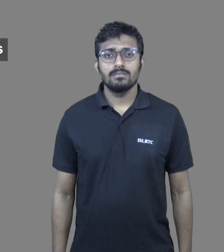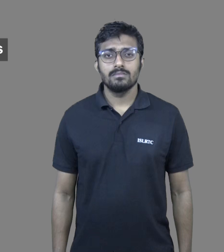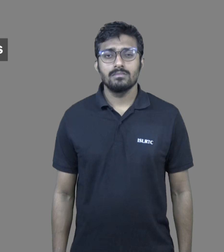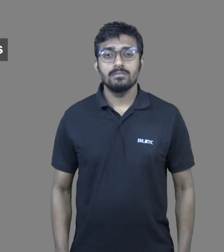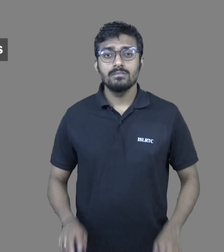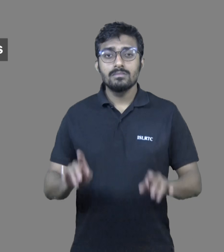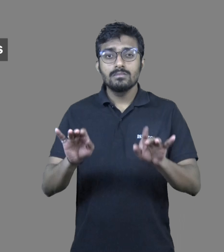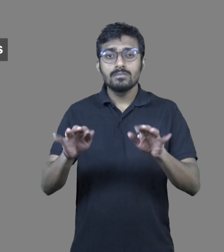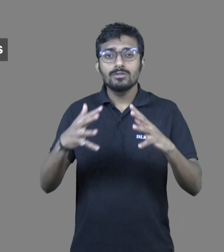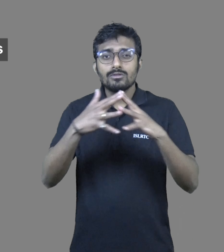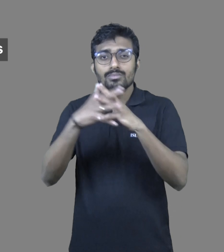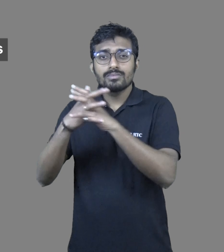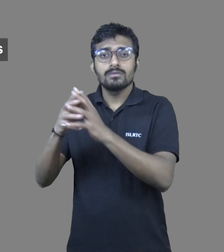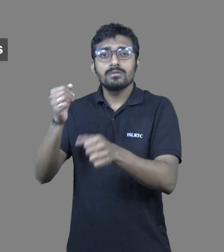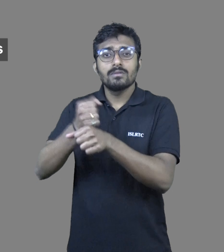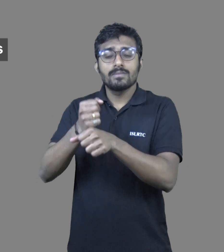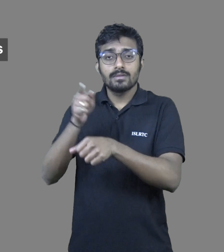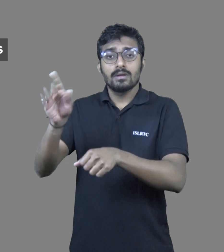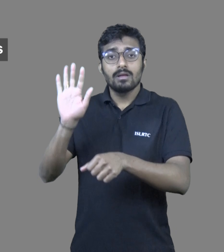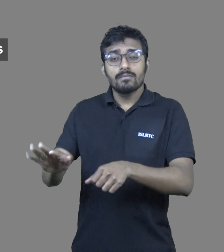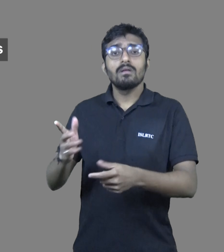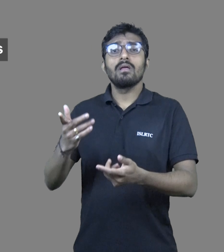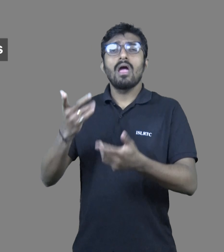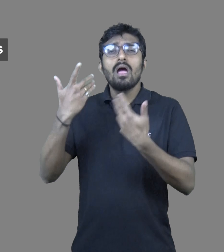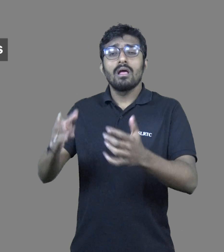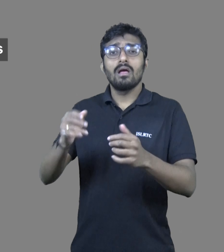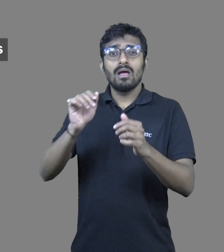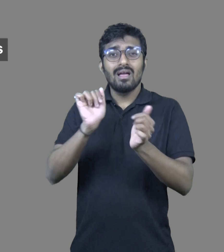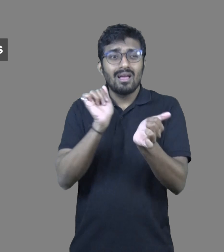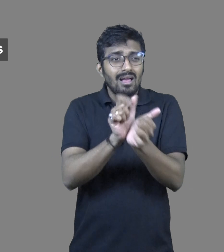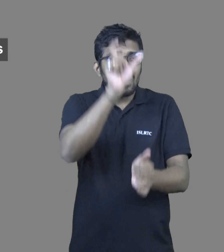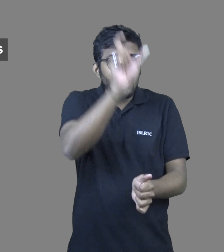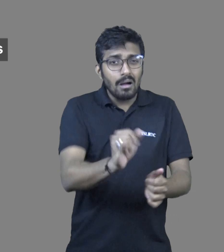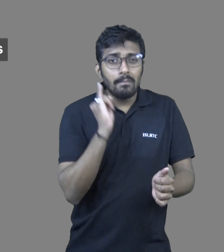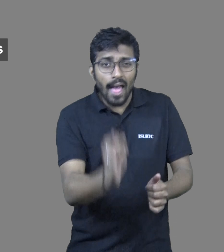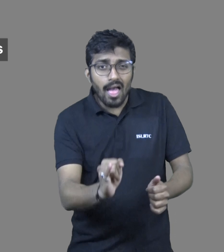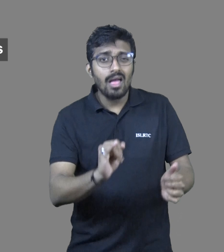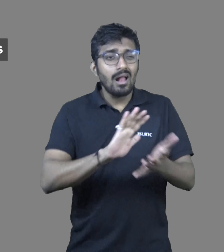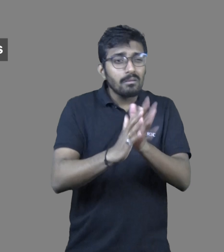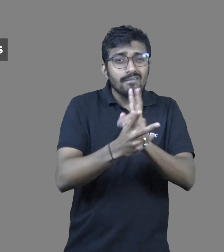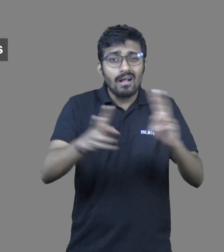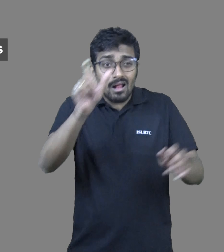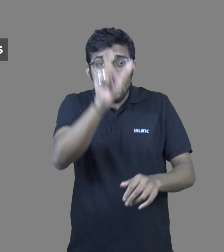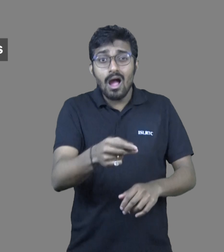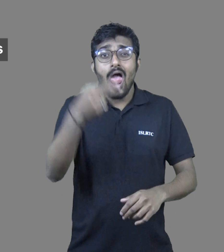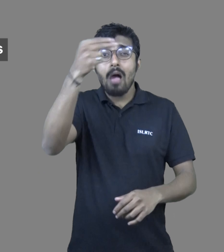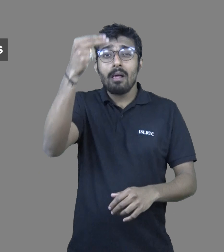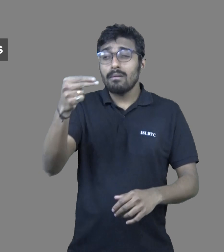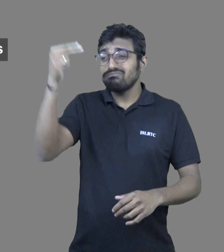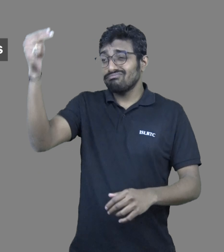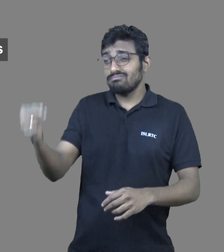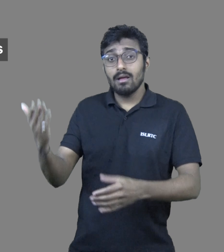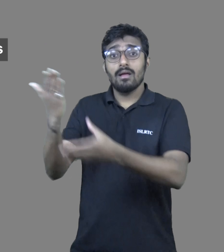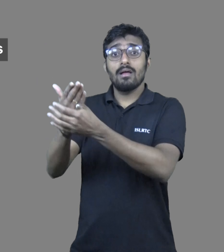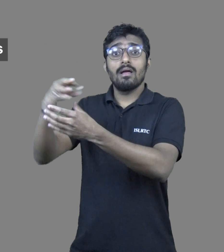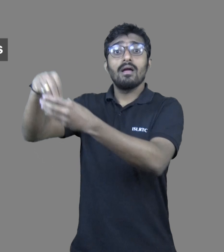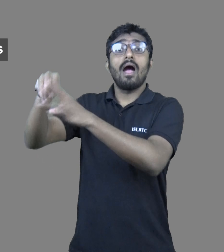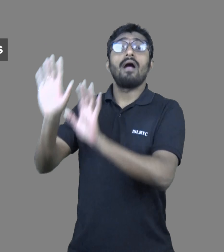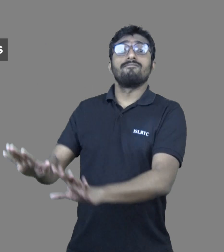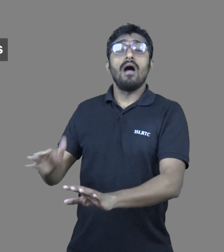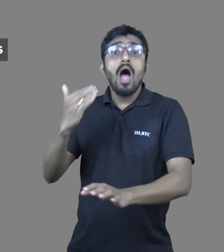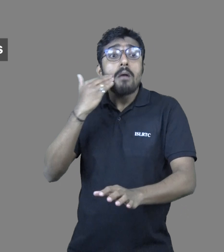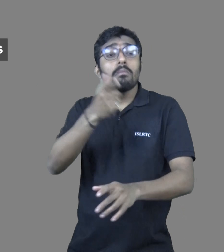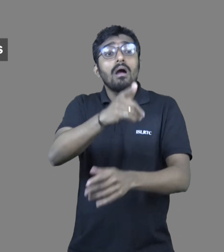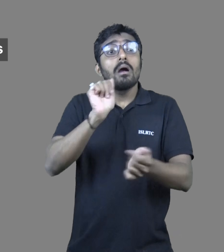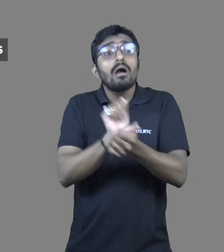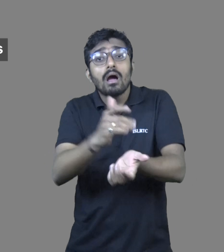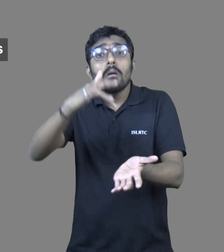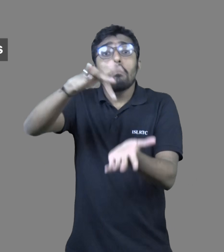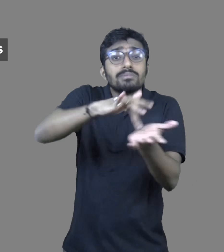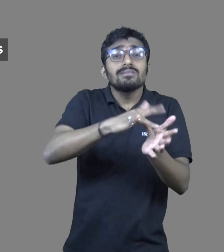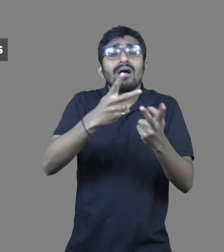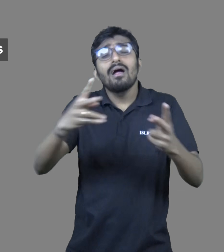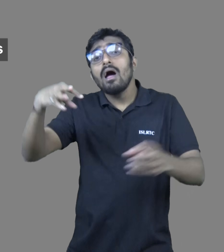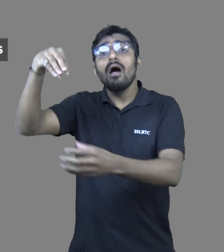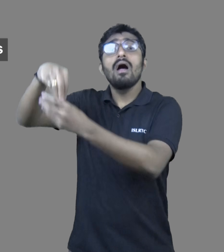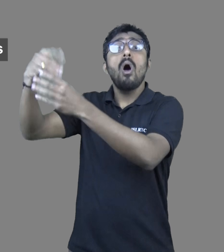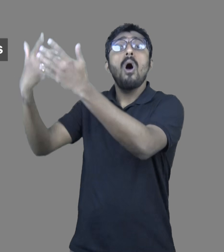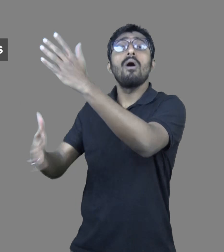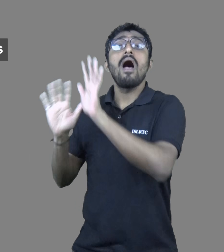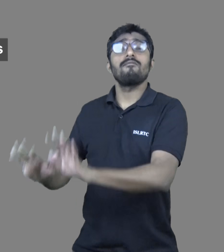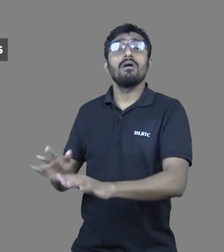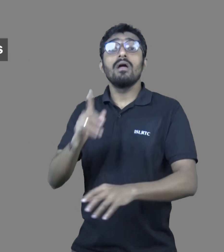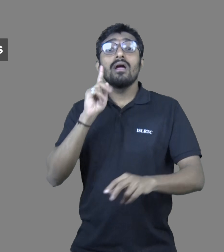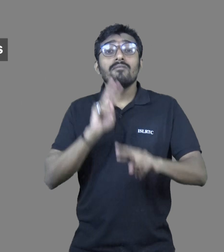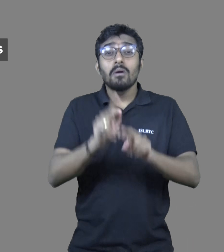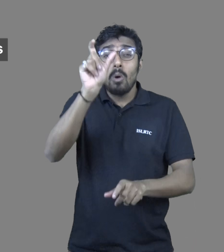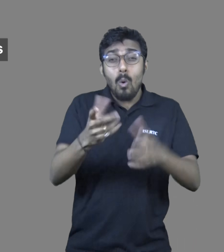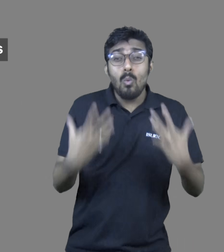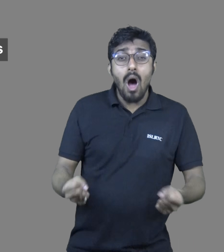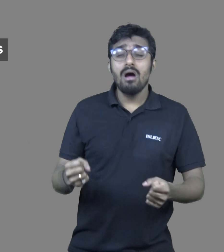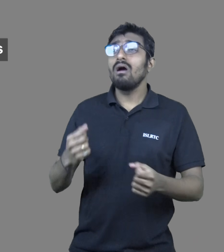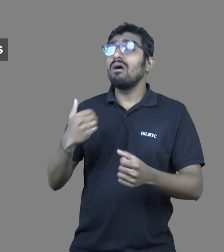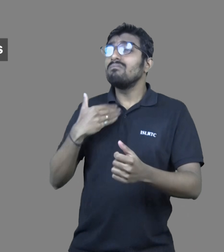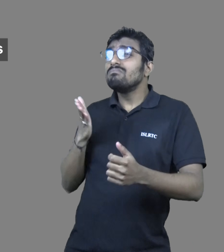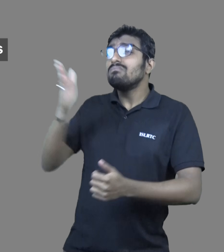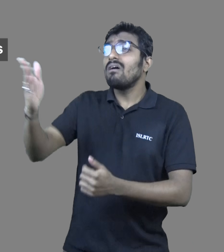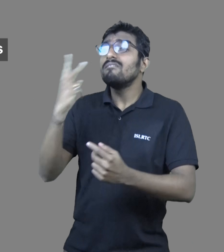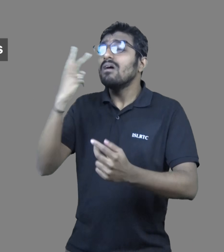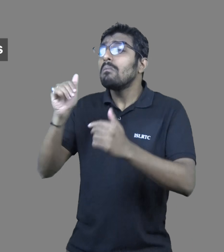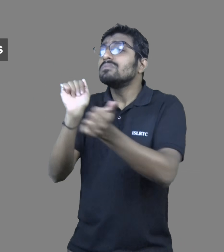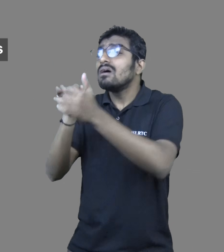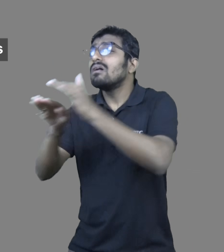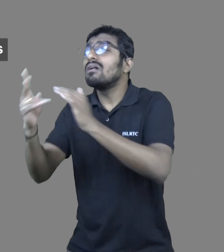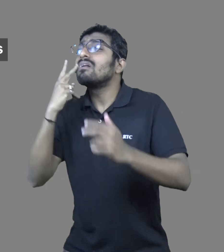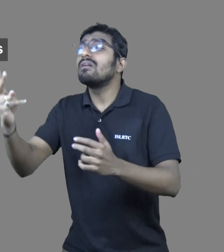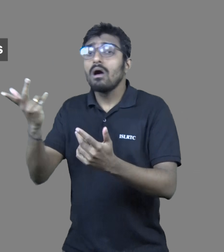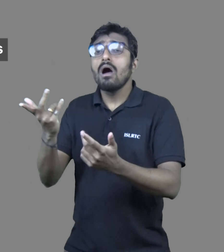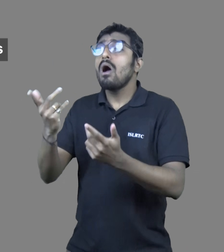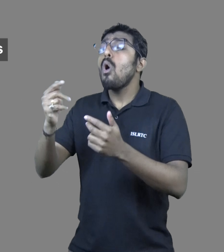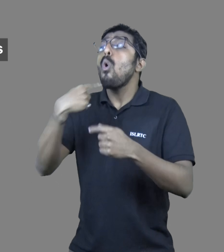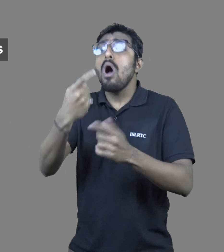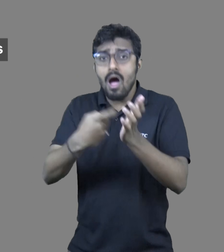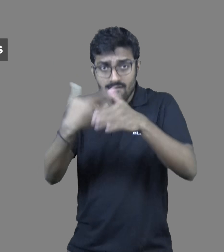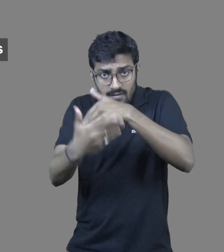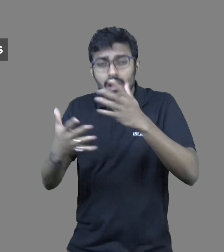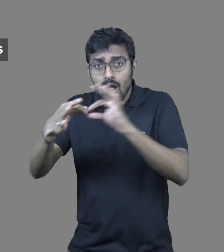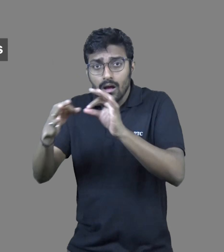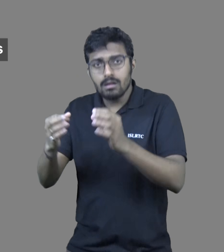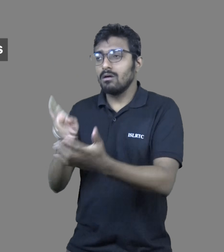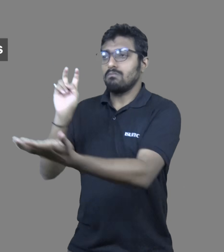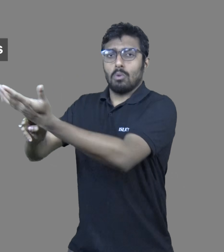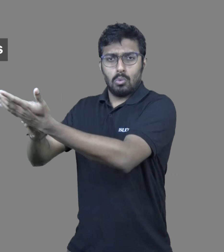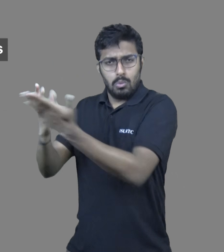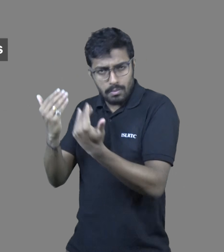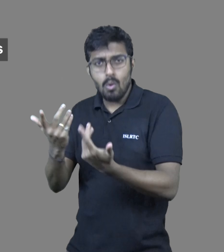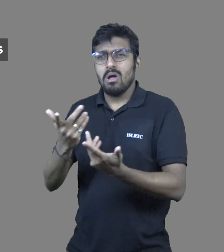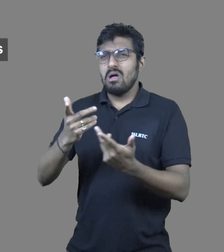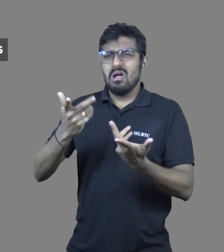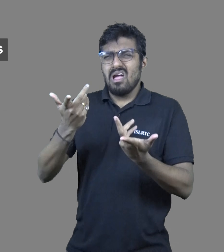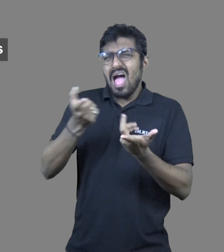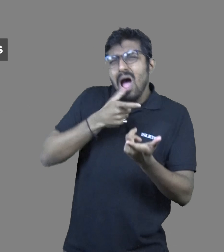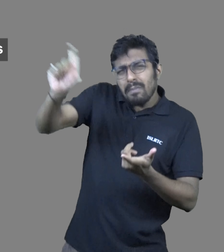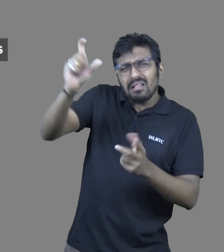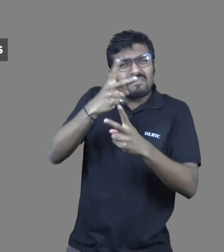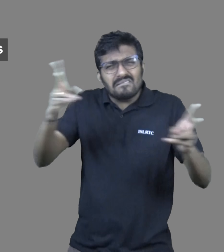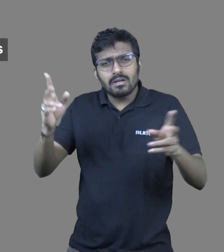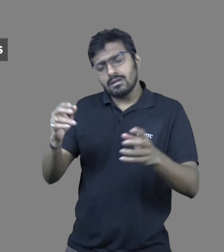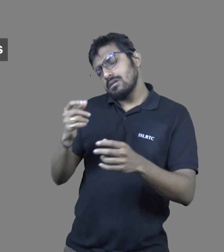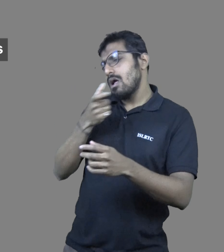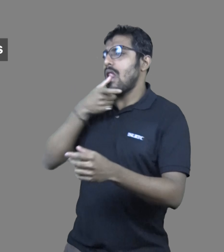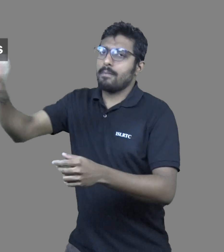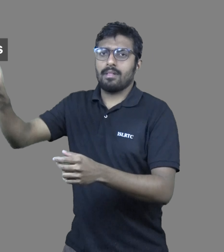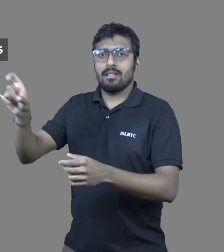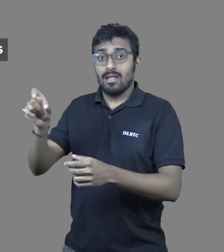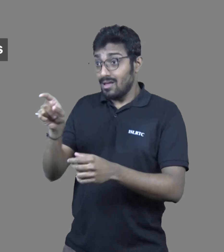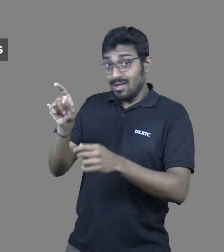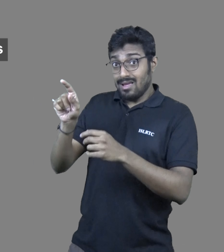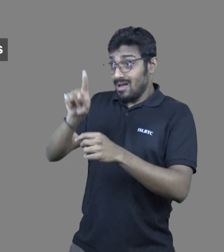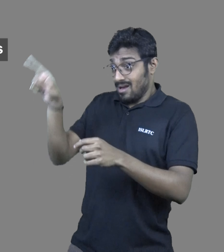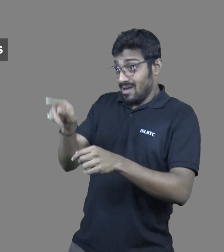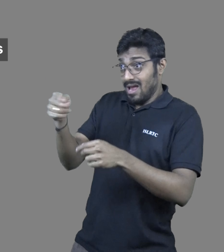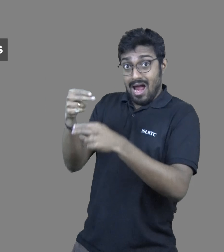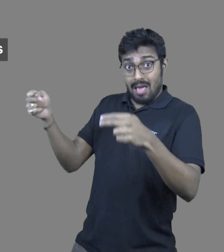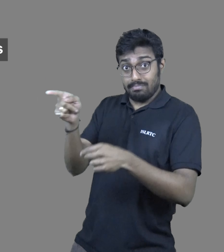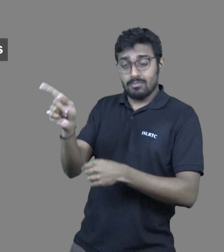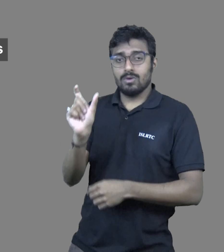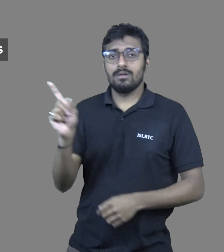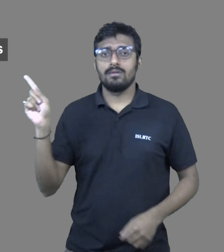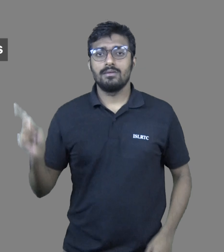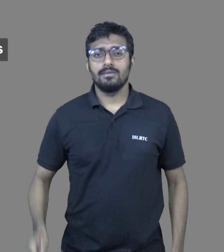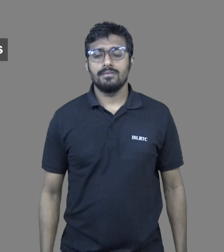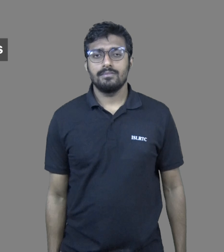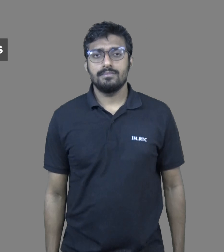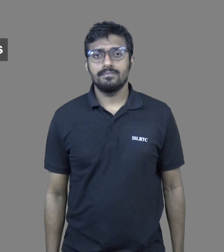E-Prisons